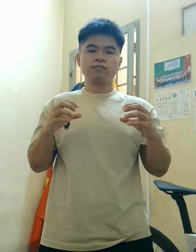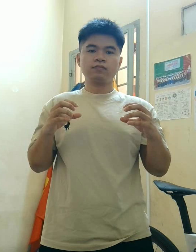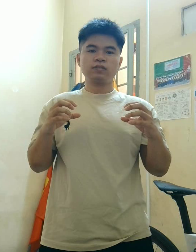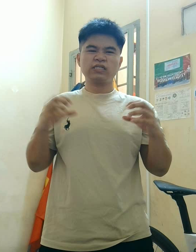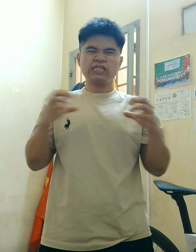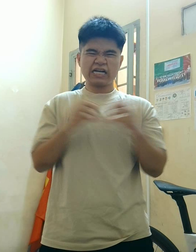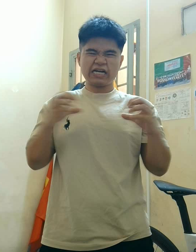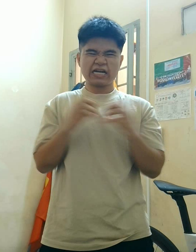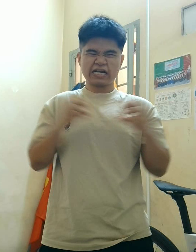cai nhau